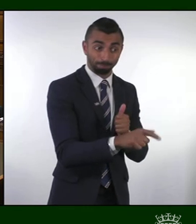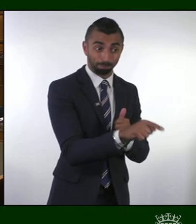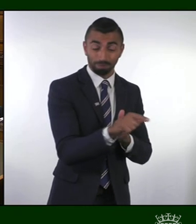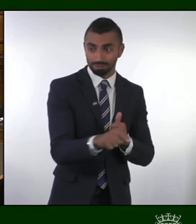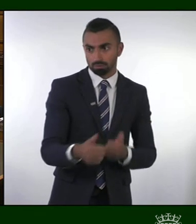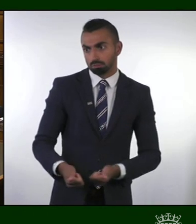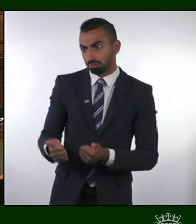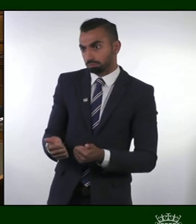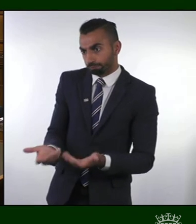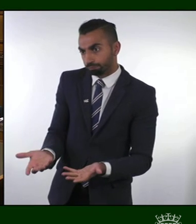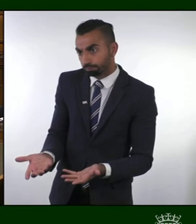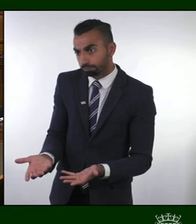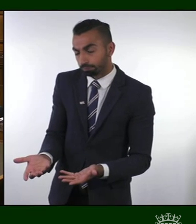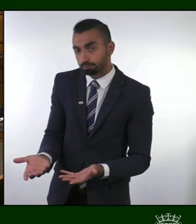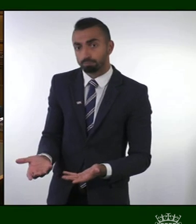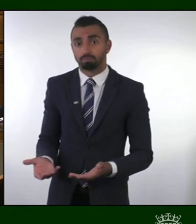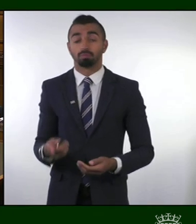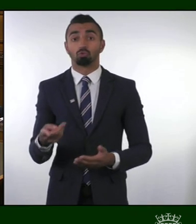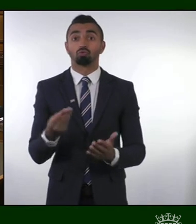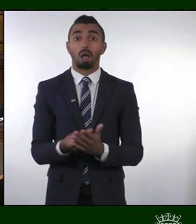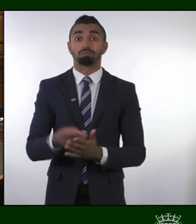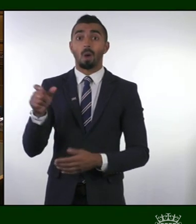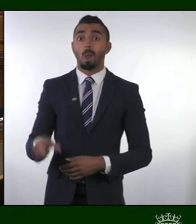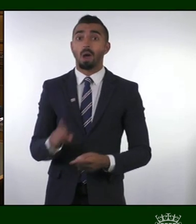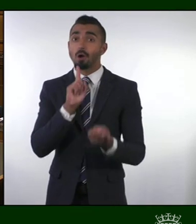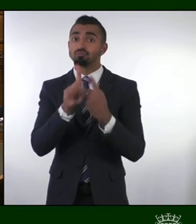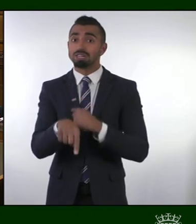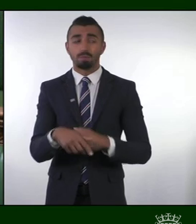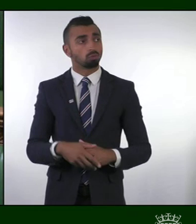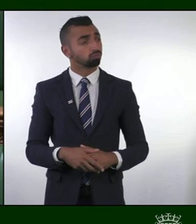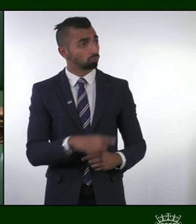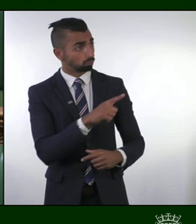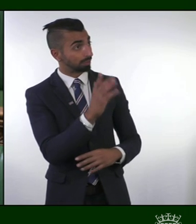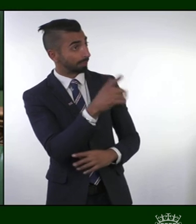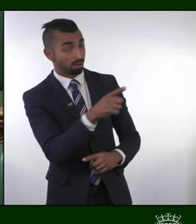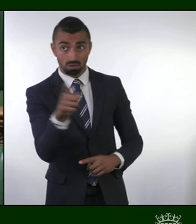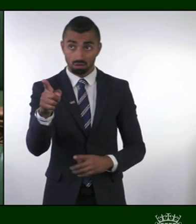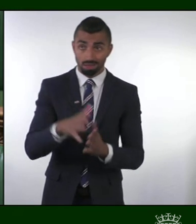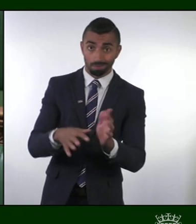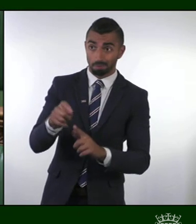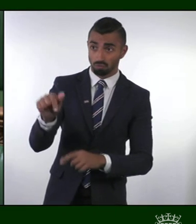My honourable Friend is absolutely right. It is important that we provide as many opportunities for young people as possible.